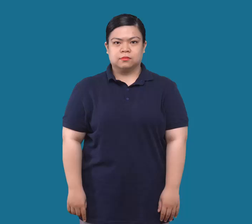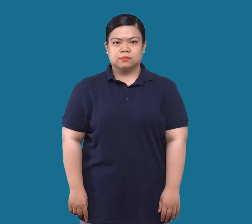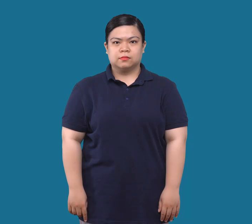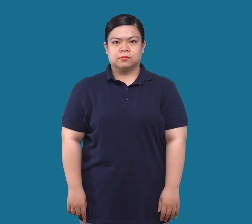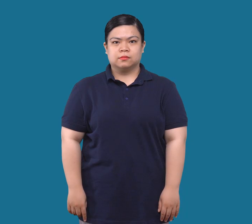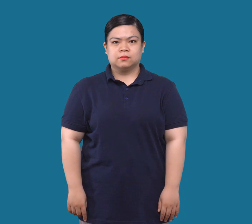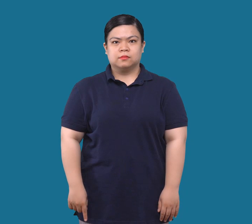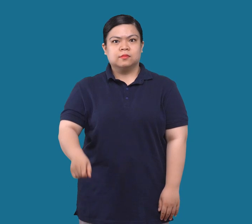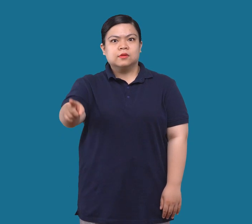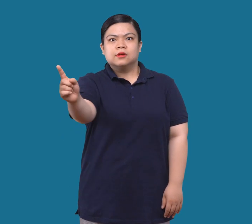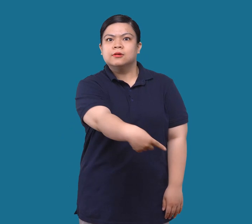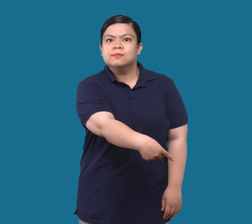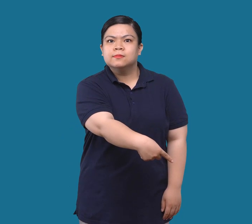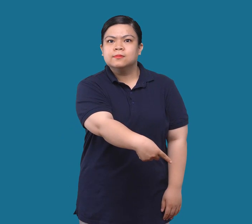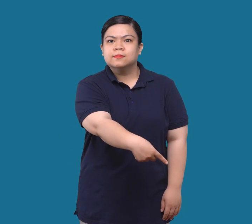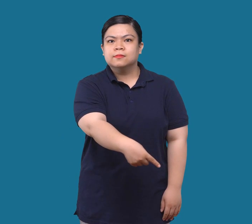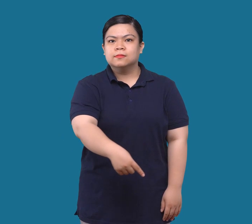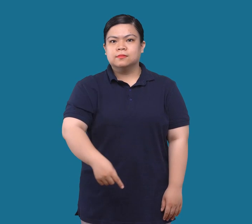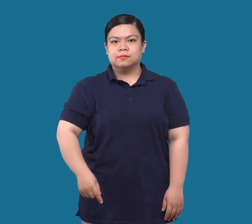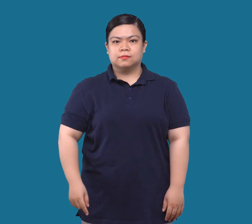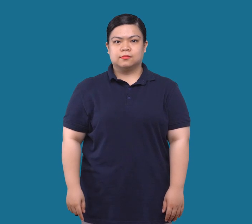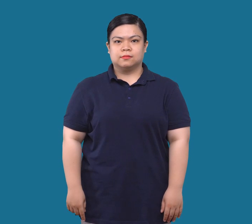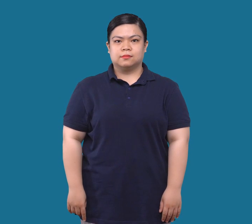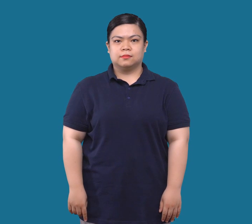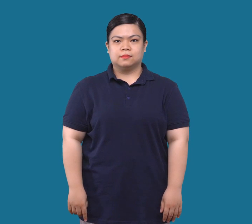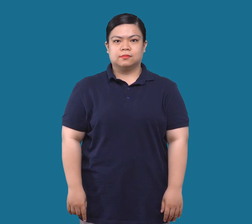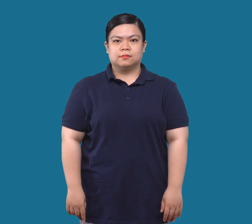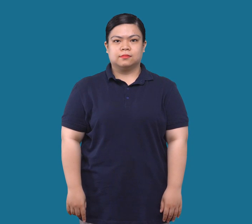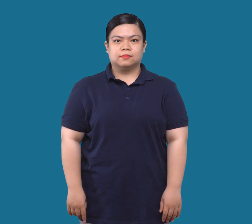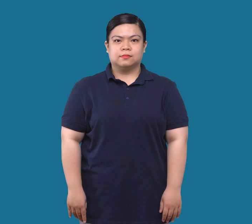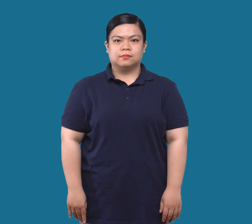ra lệnh